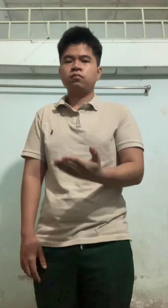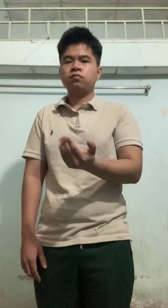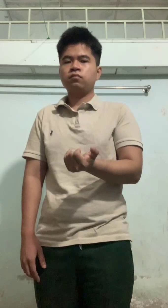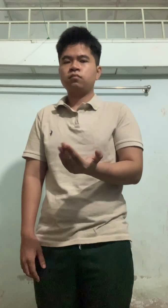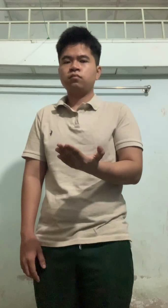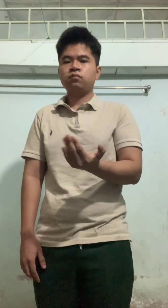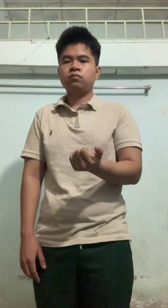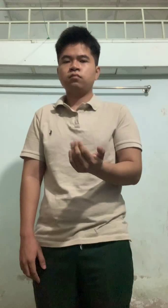yeu cau